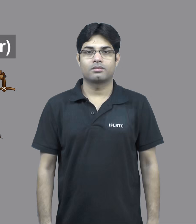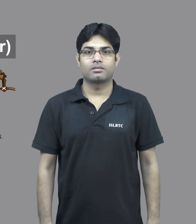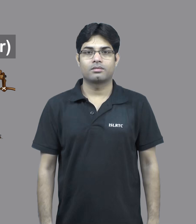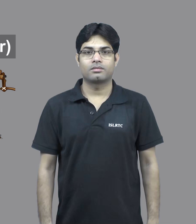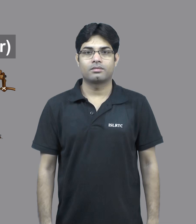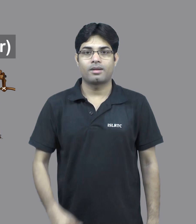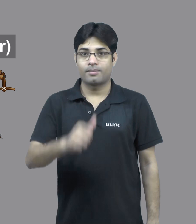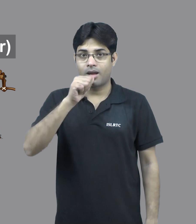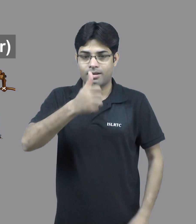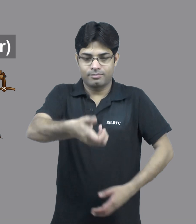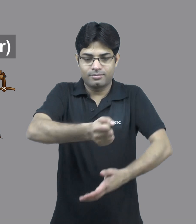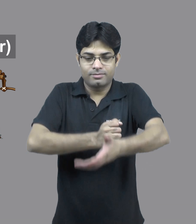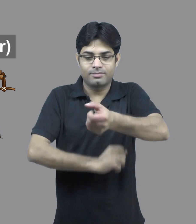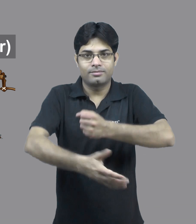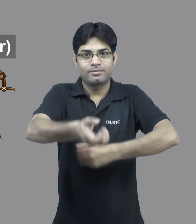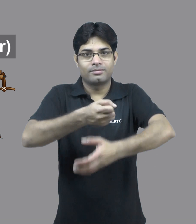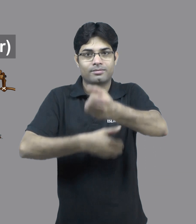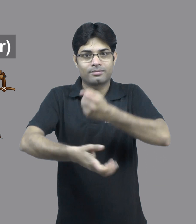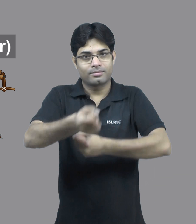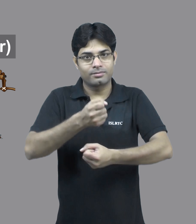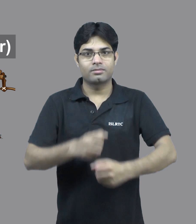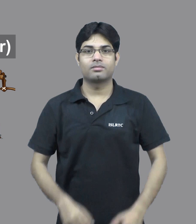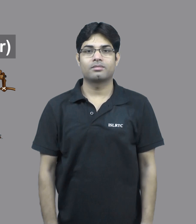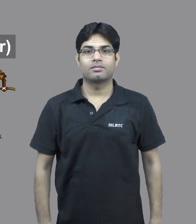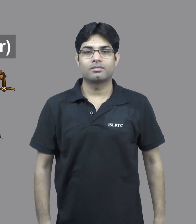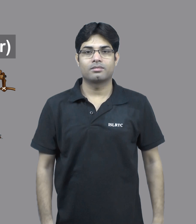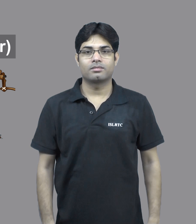Well (Water)